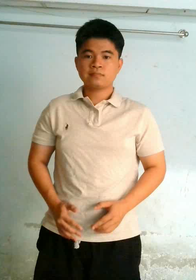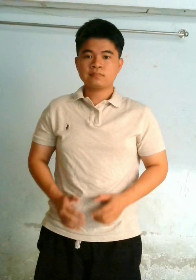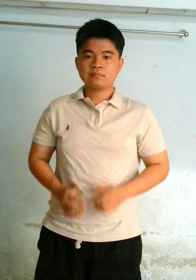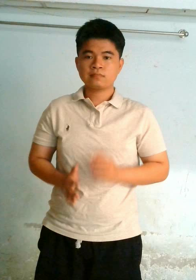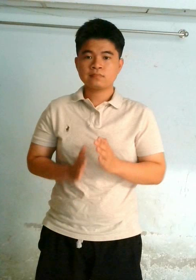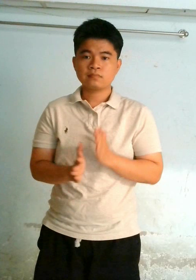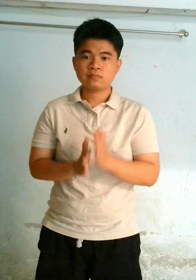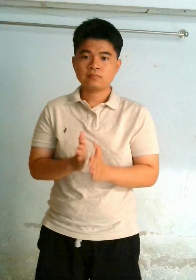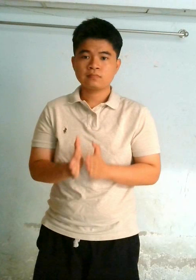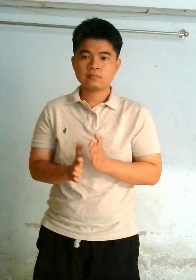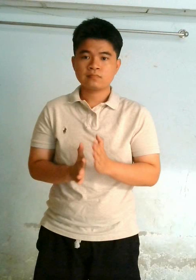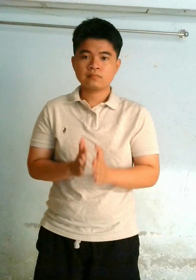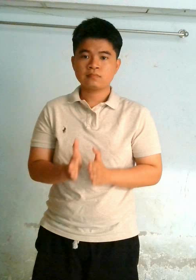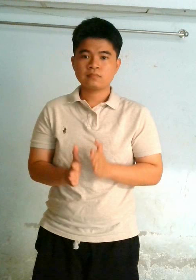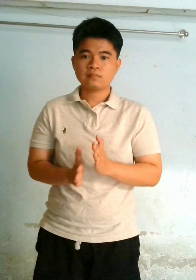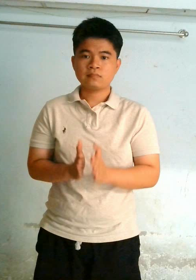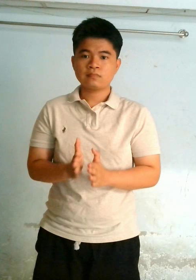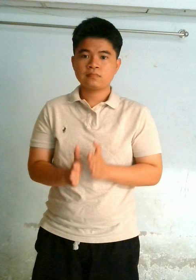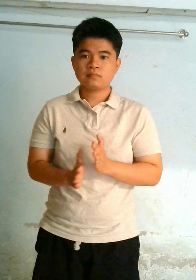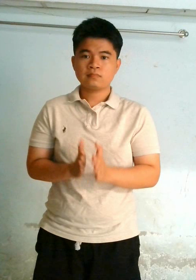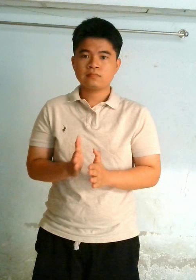ngon ngu ki hieu